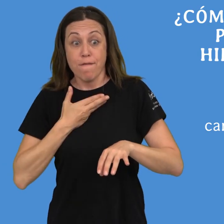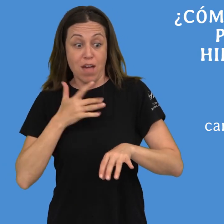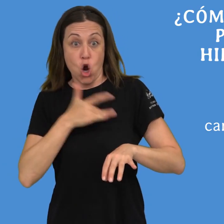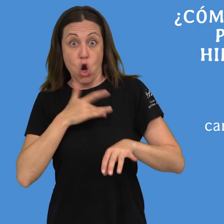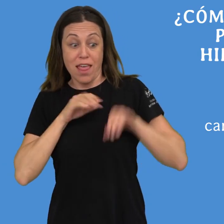corazón